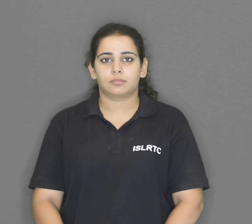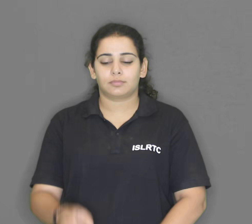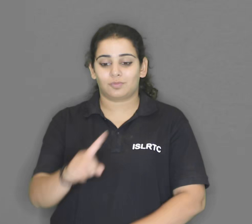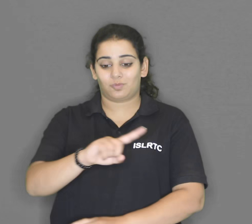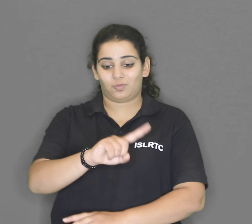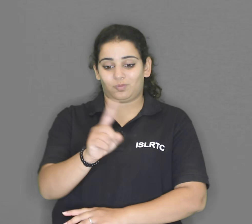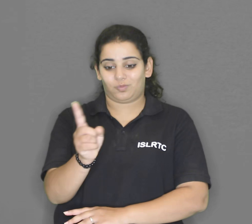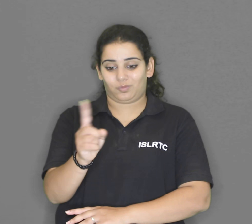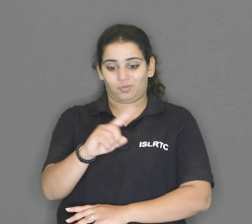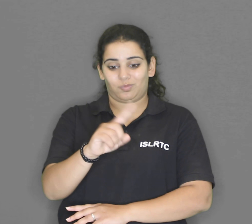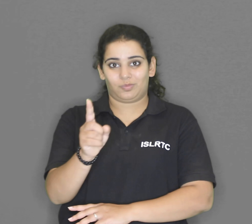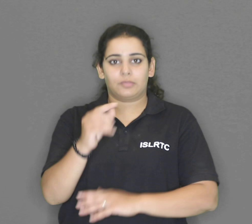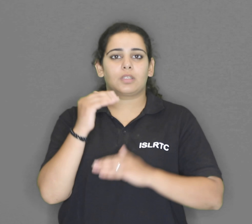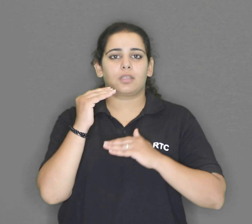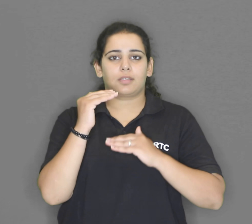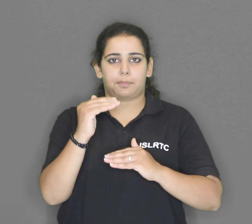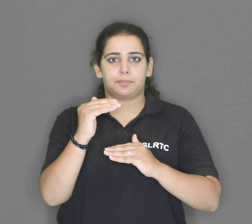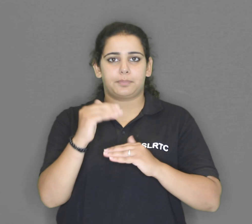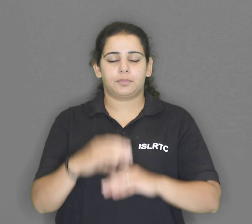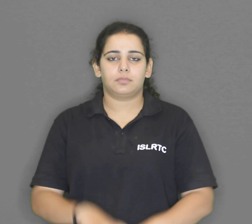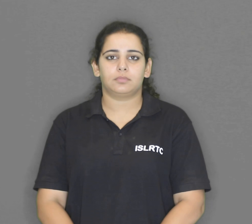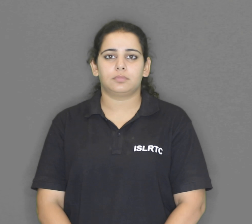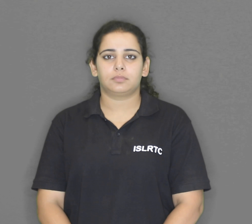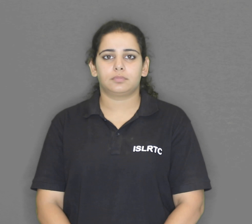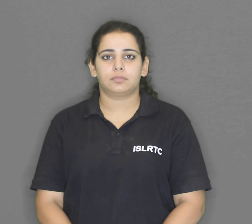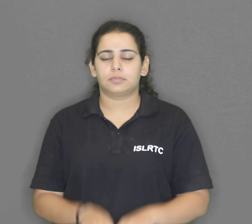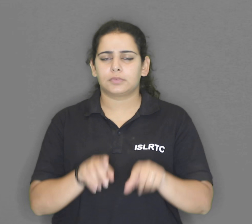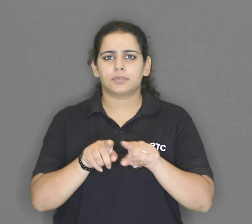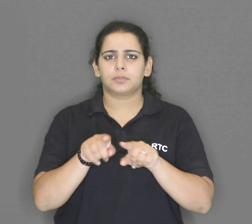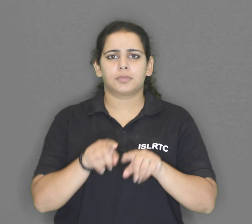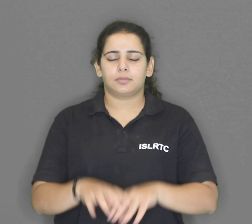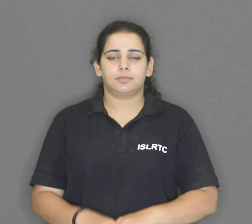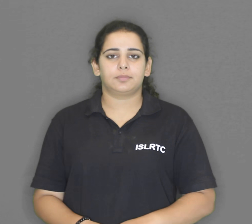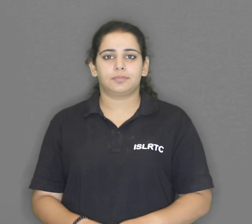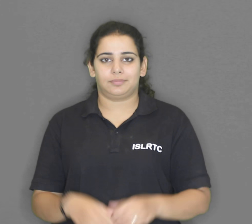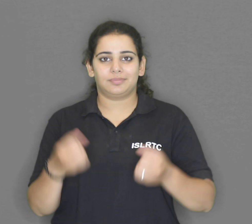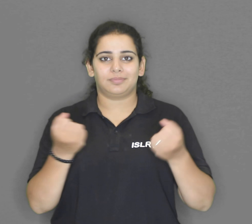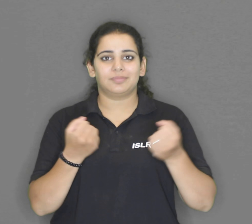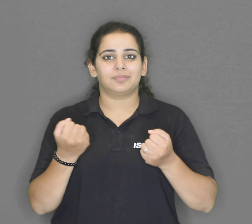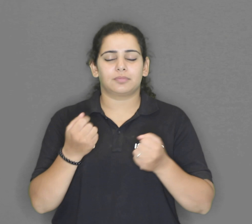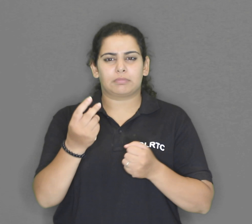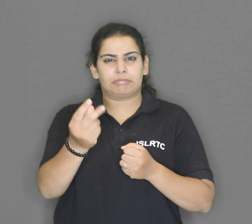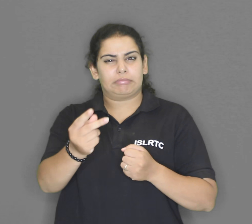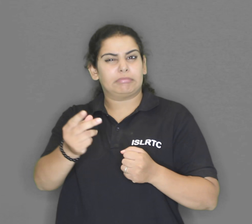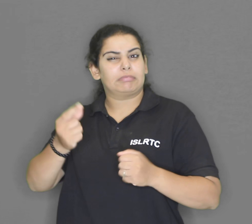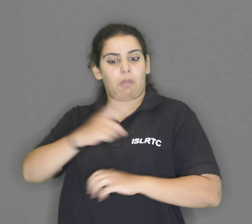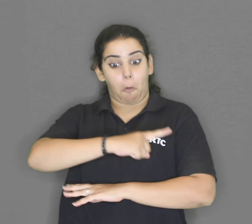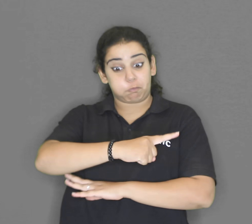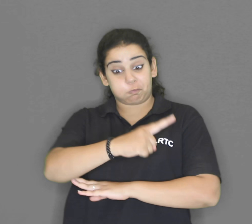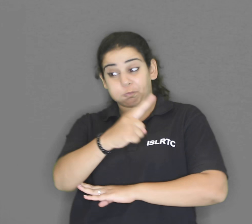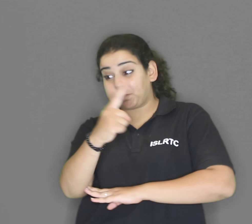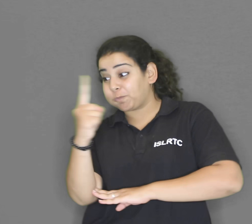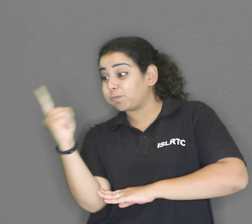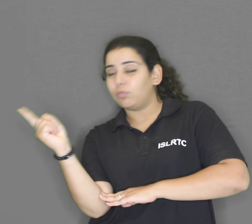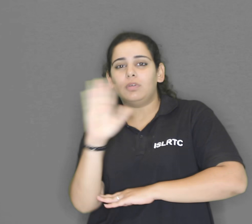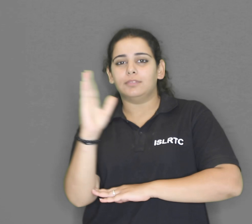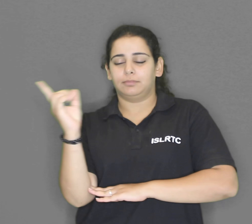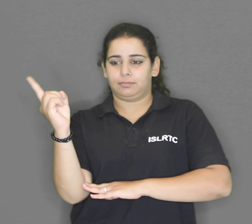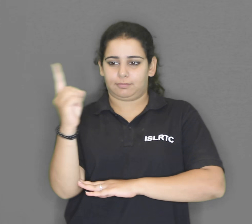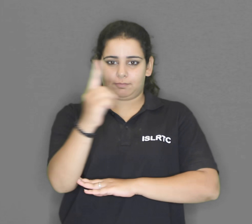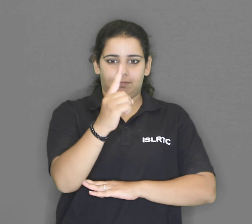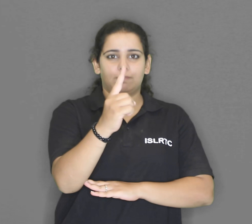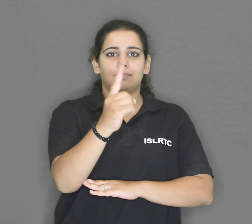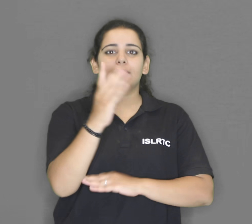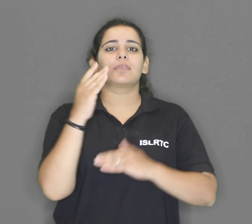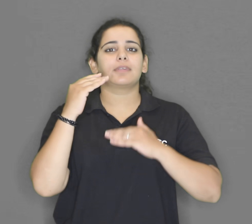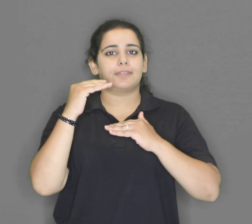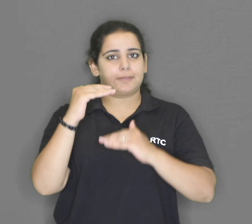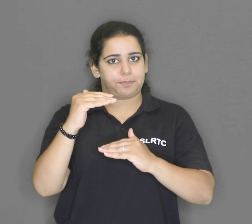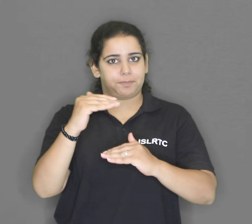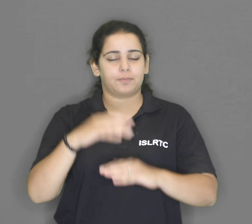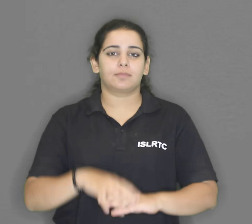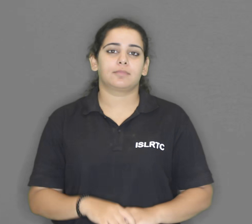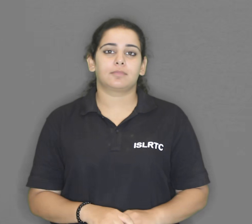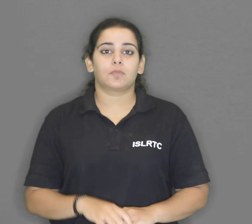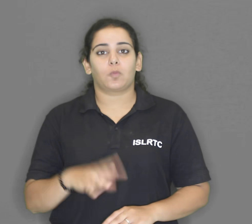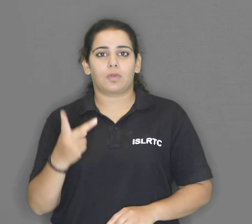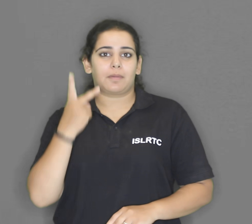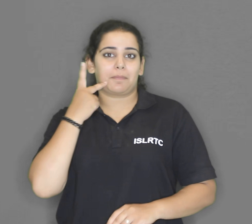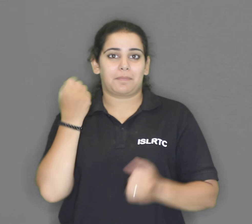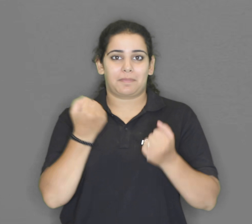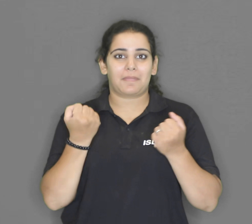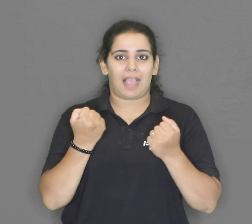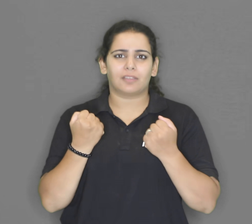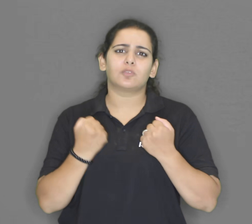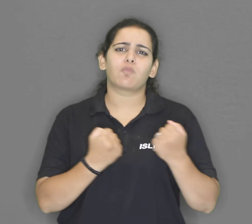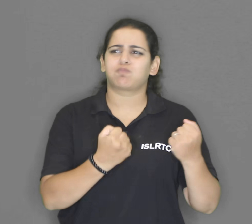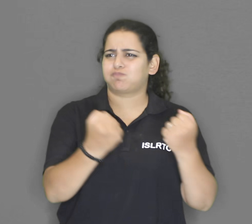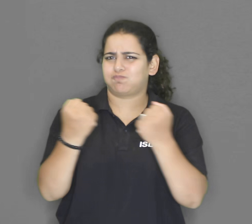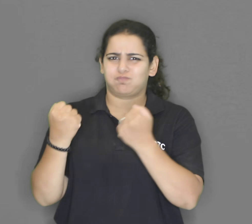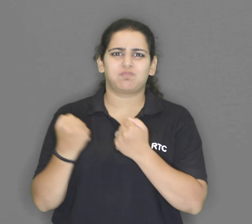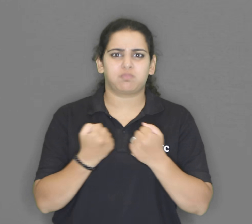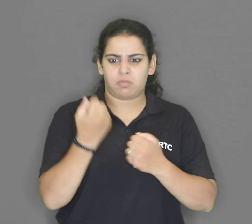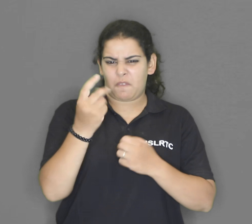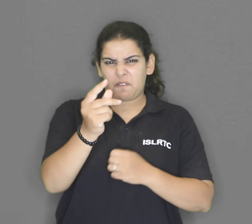Speed limit The maximum speed at which a vehicle may legally travel on a particular stretch of road